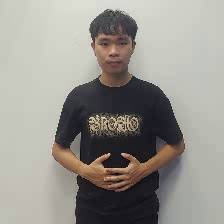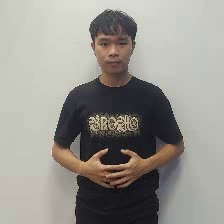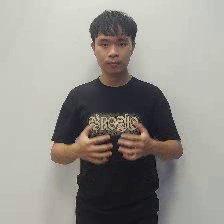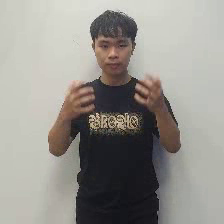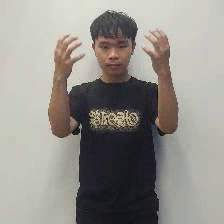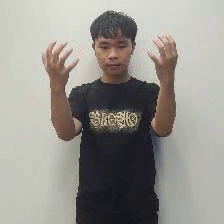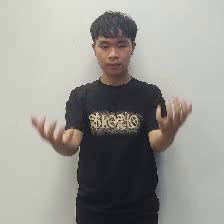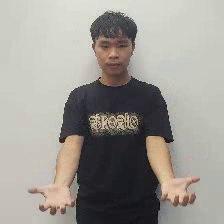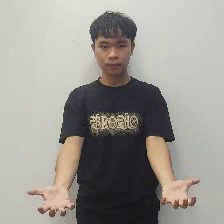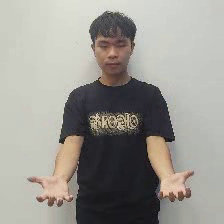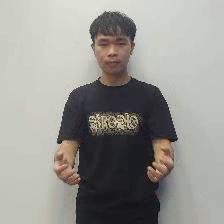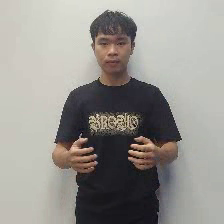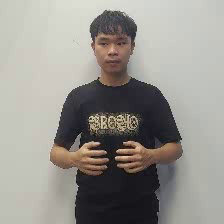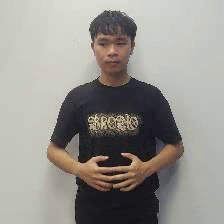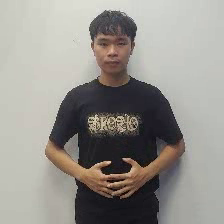Nặng